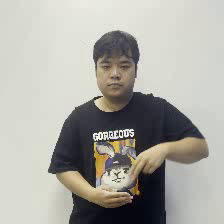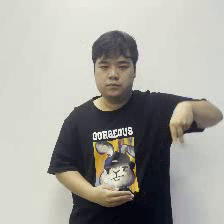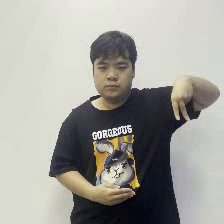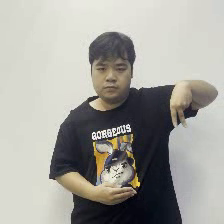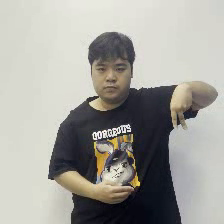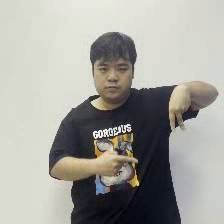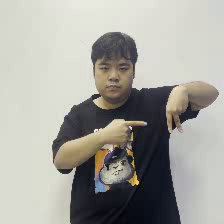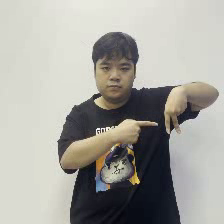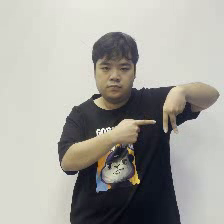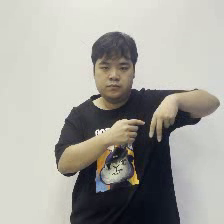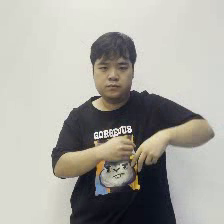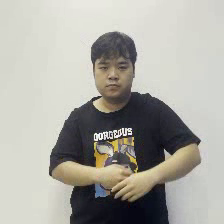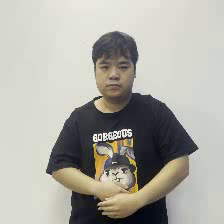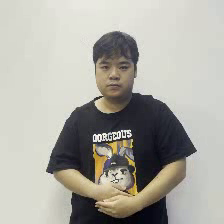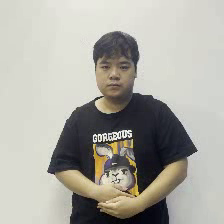Chân